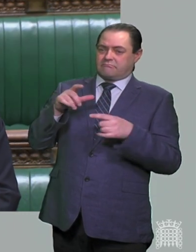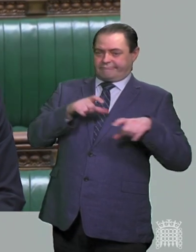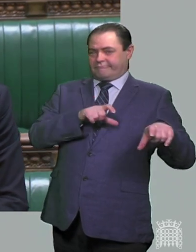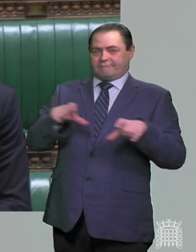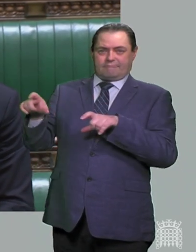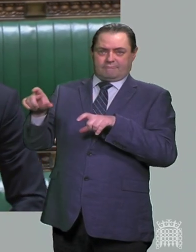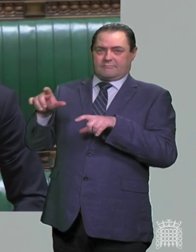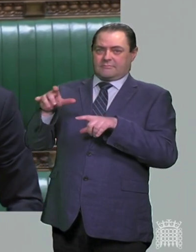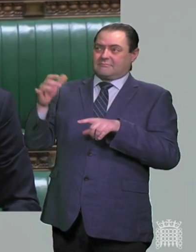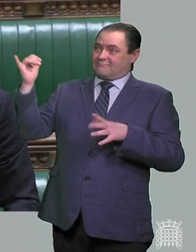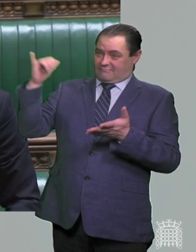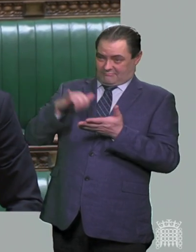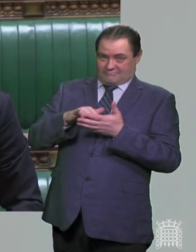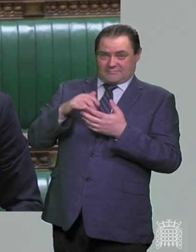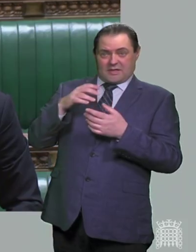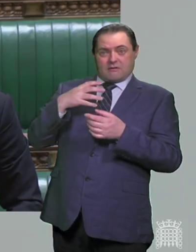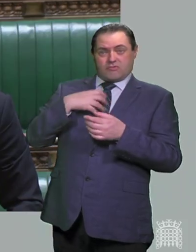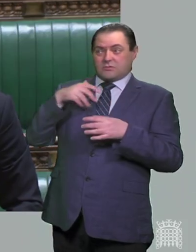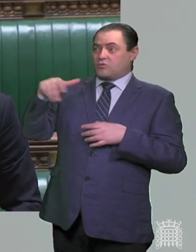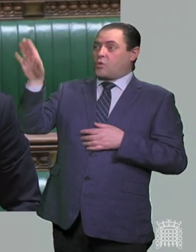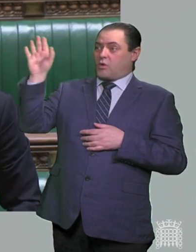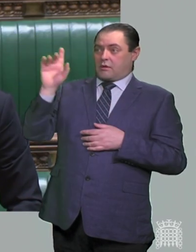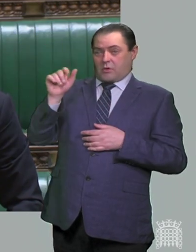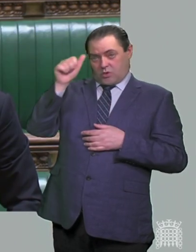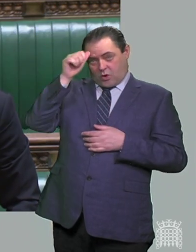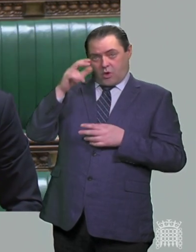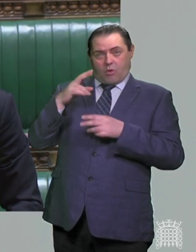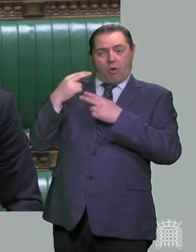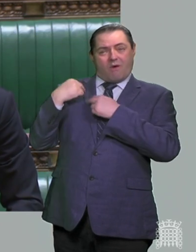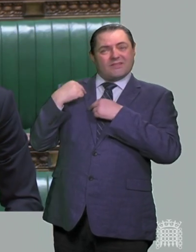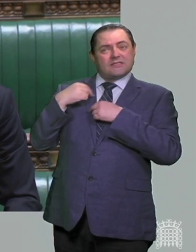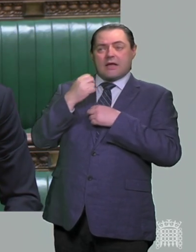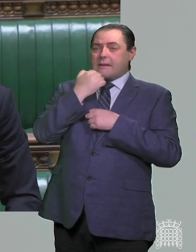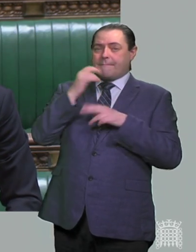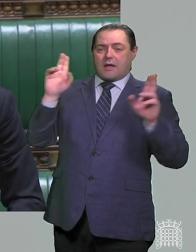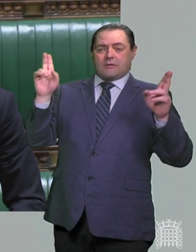Due to a funding shortfall, officer numbers will soon fall to a record low.